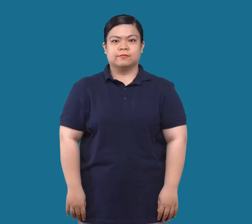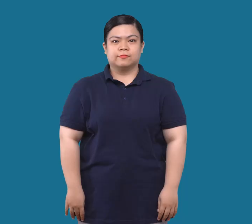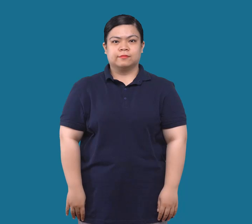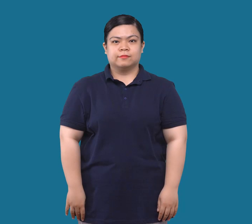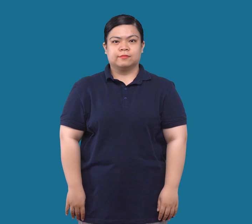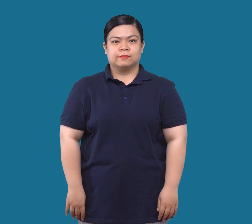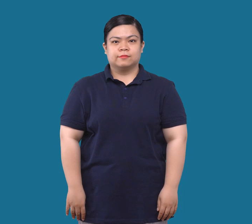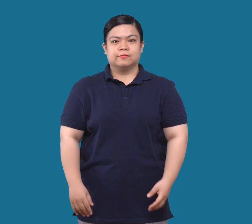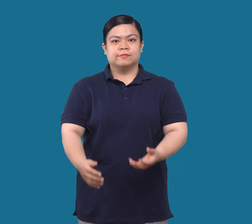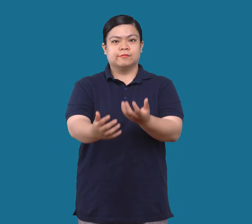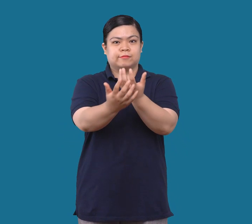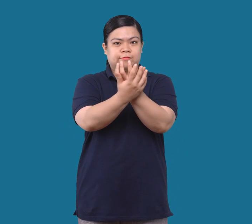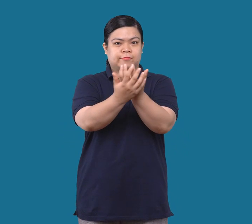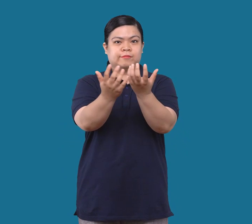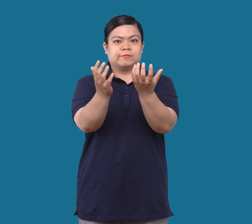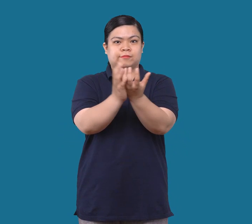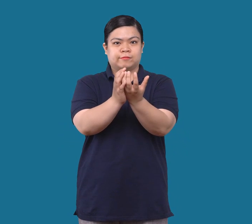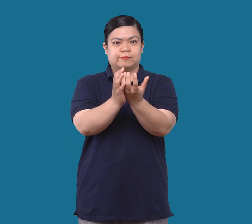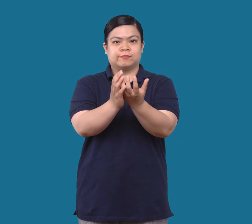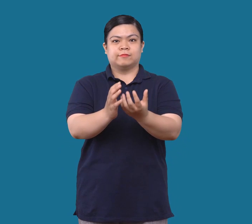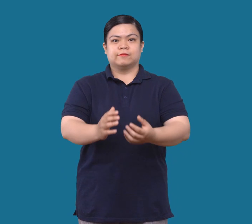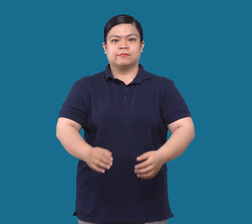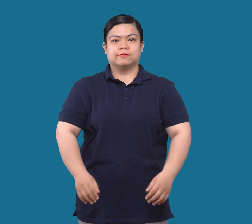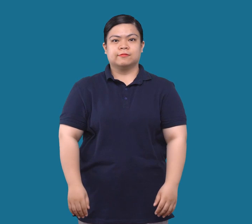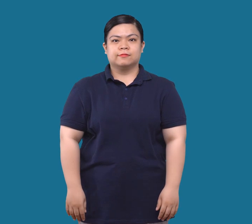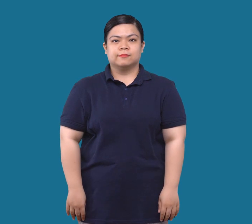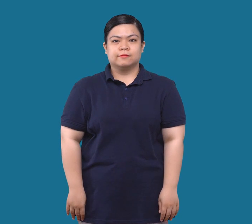rau bắp cải